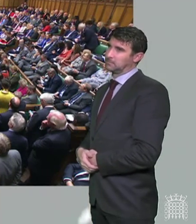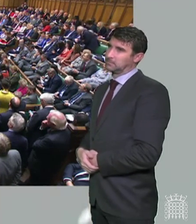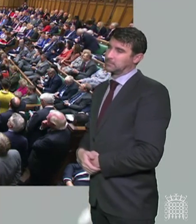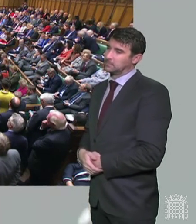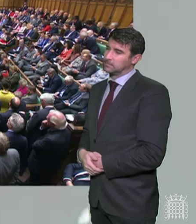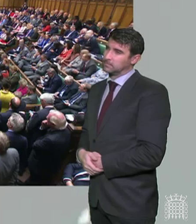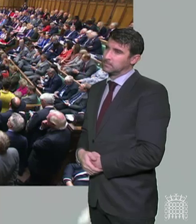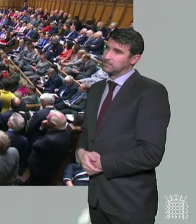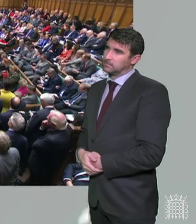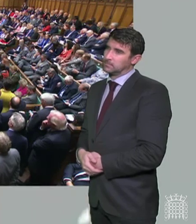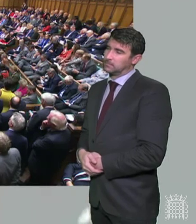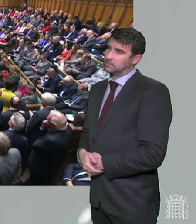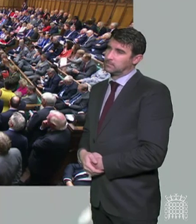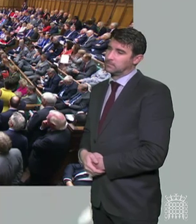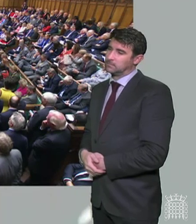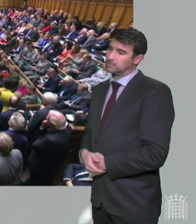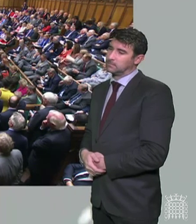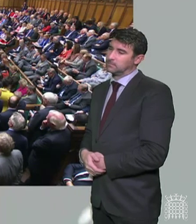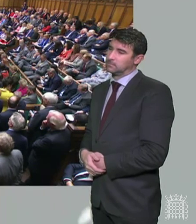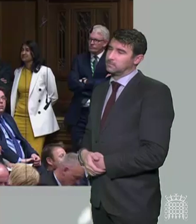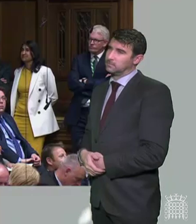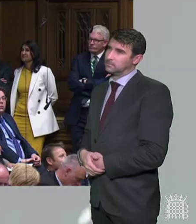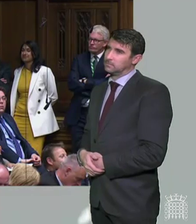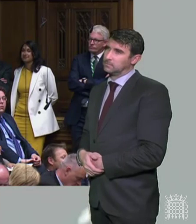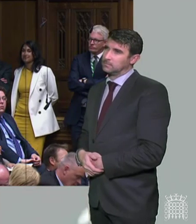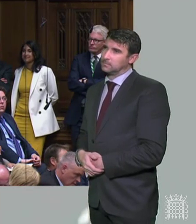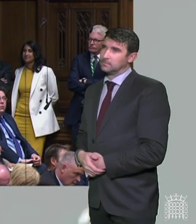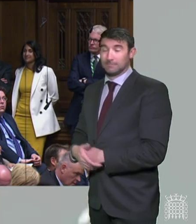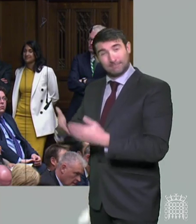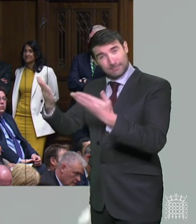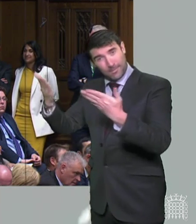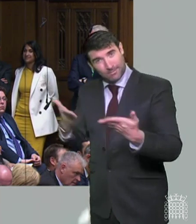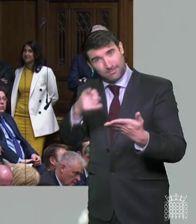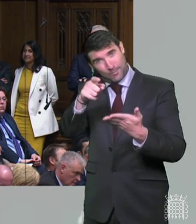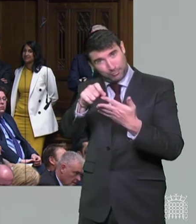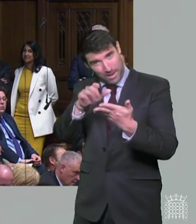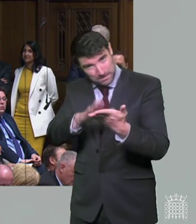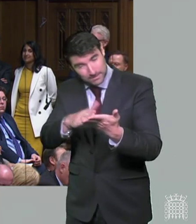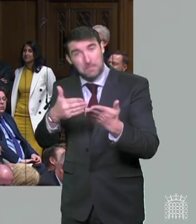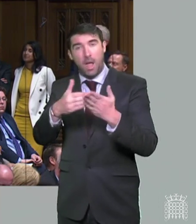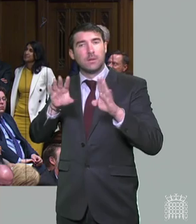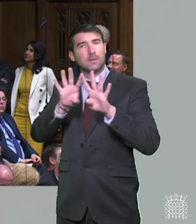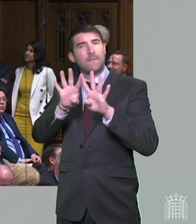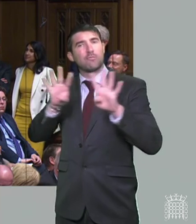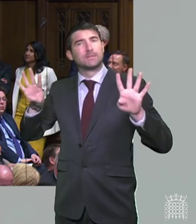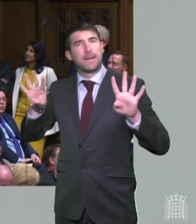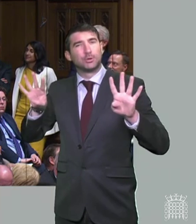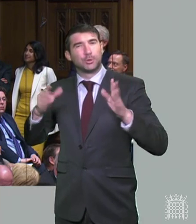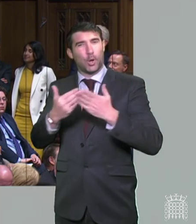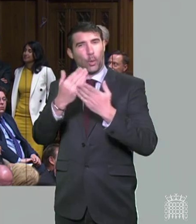May I, too, warmly welcome our new Prime Minister to her role, and indeed all her Front Benchers to theirs?